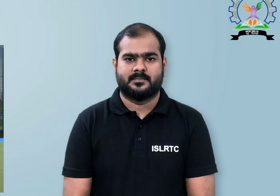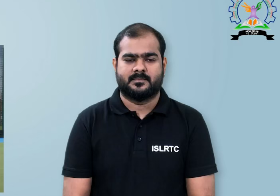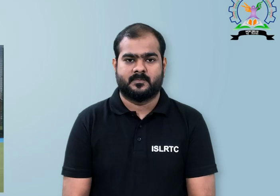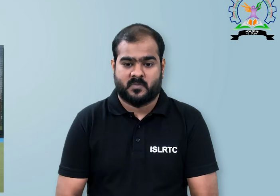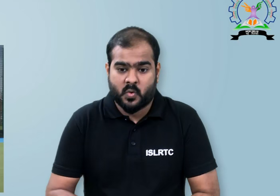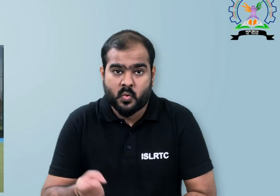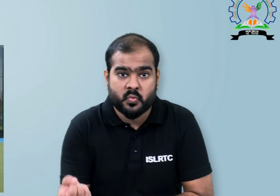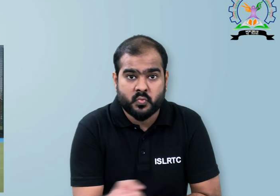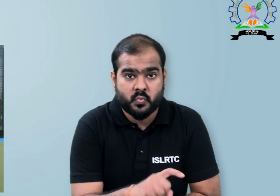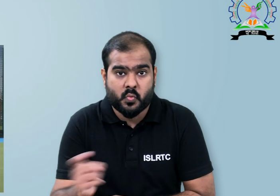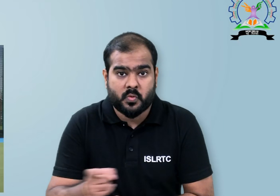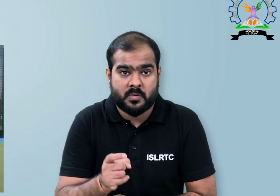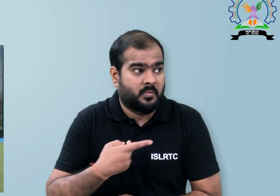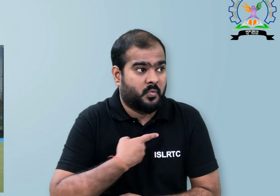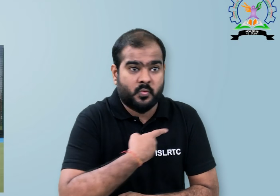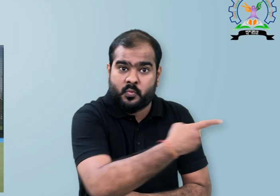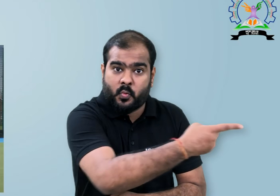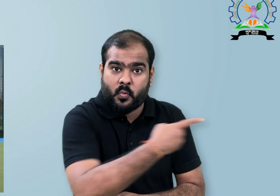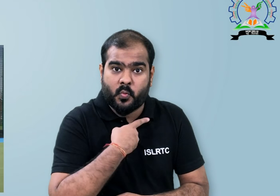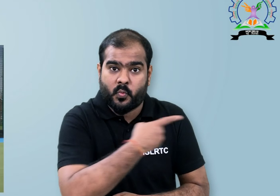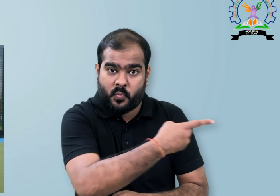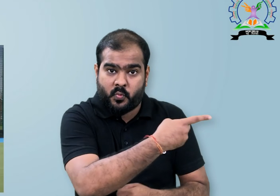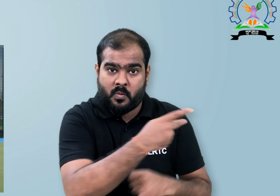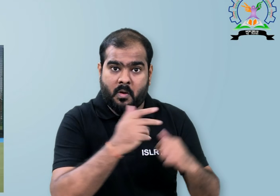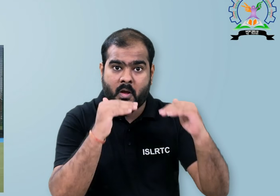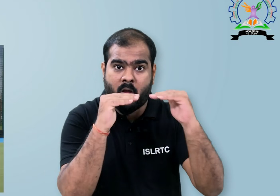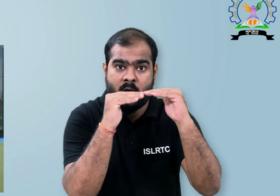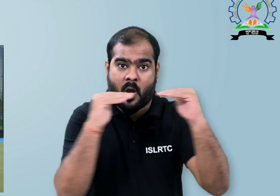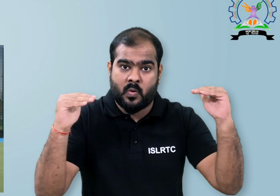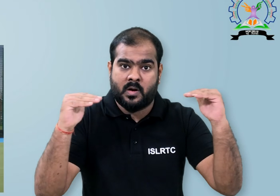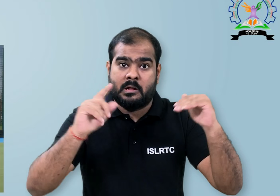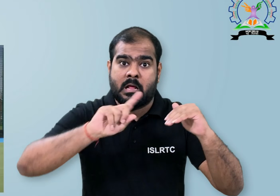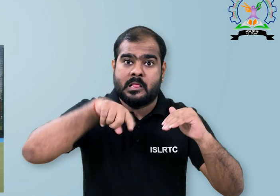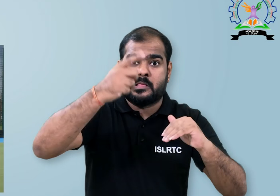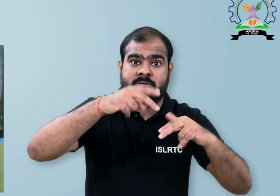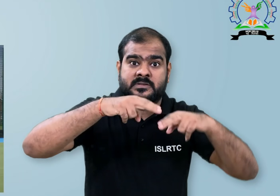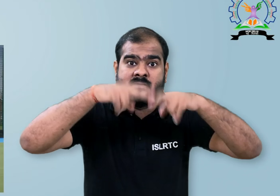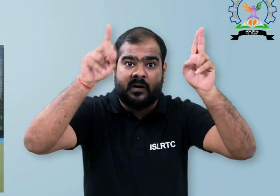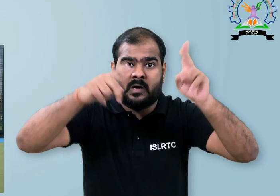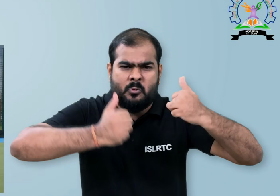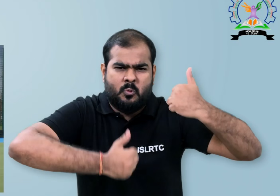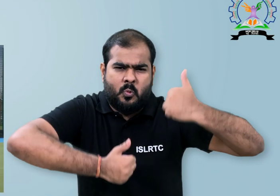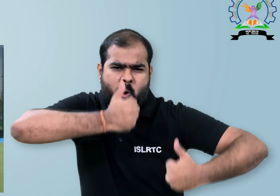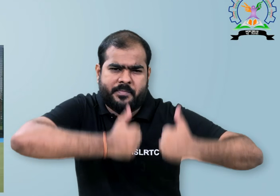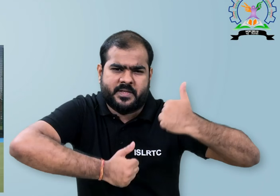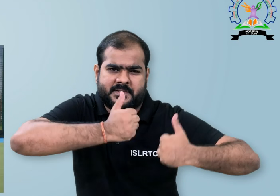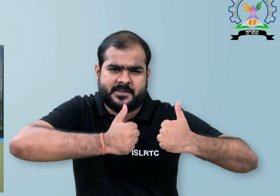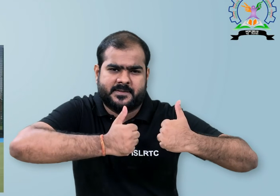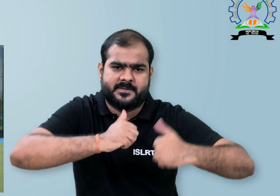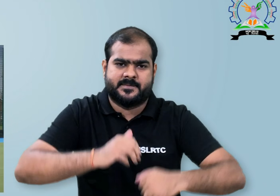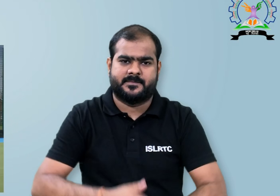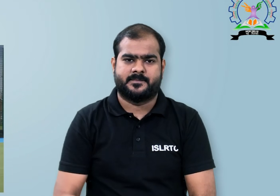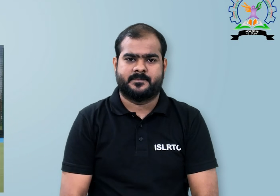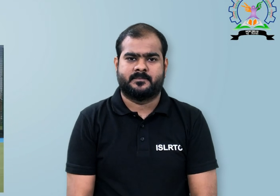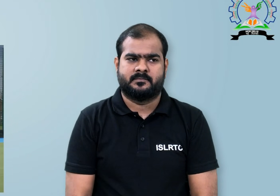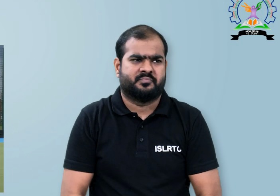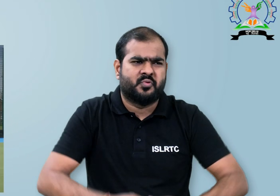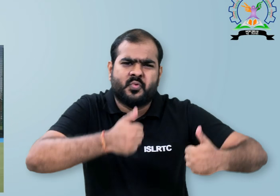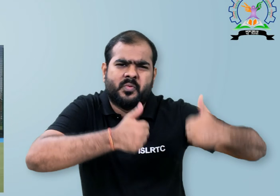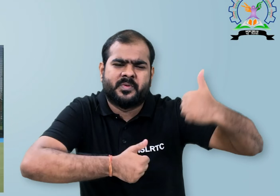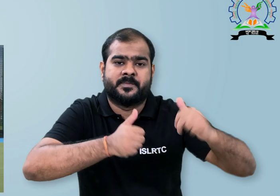Tie breaker